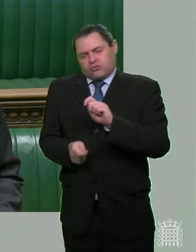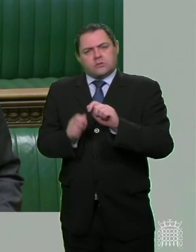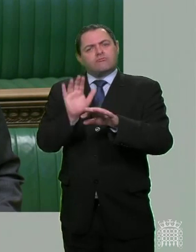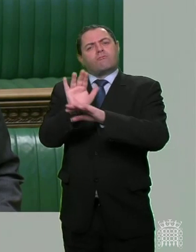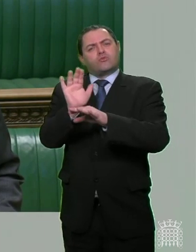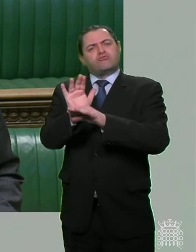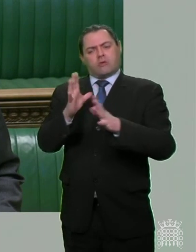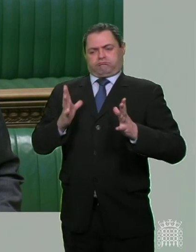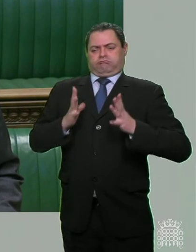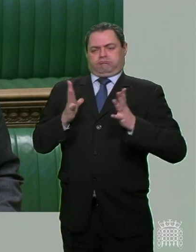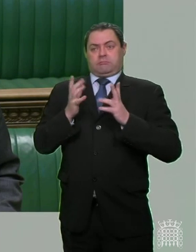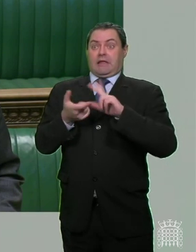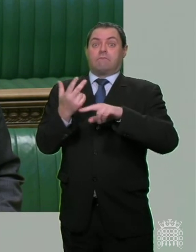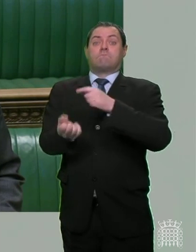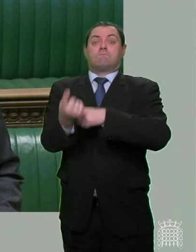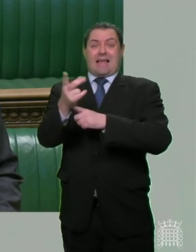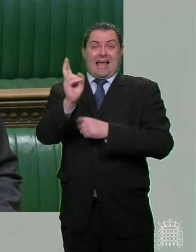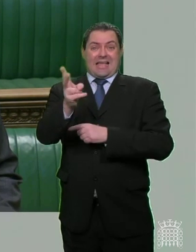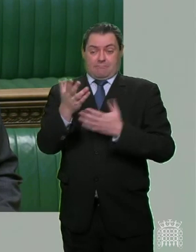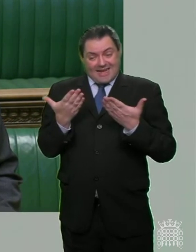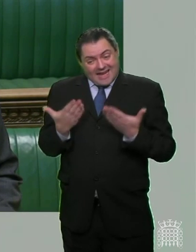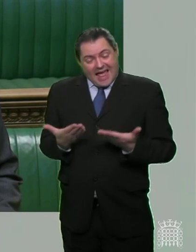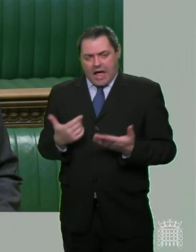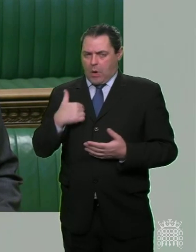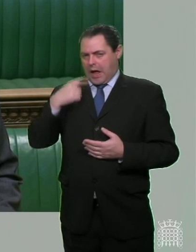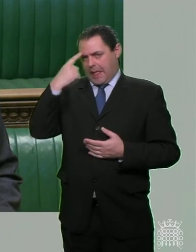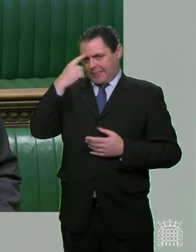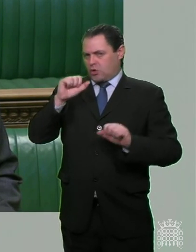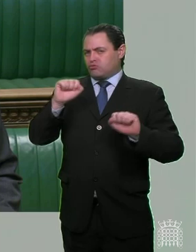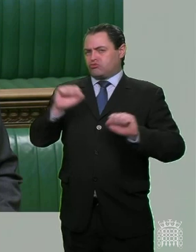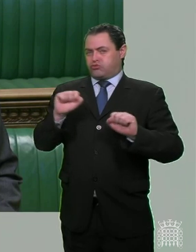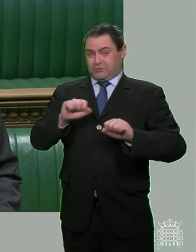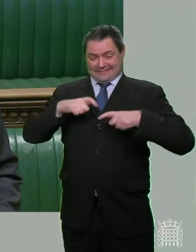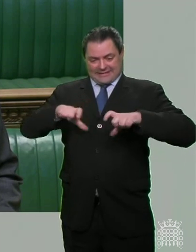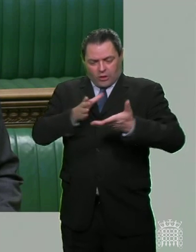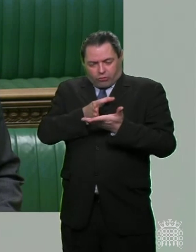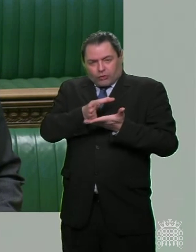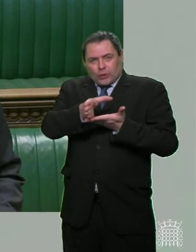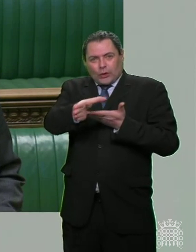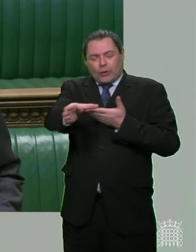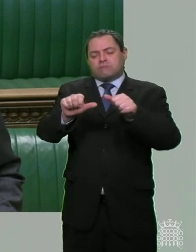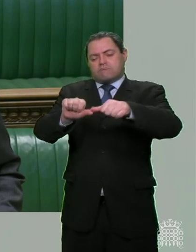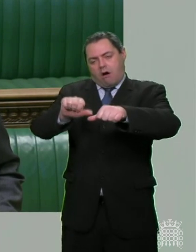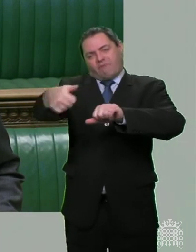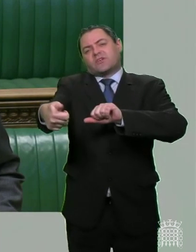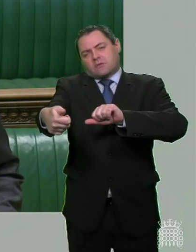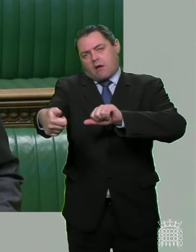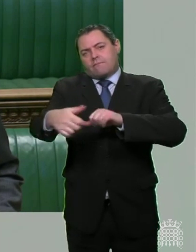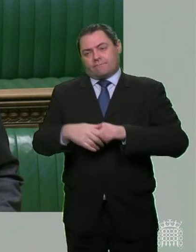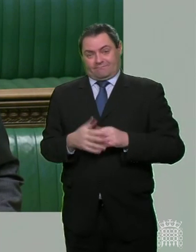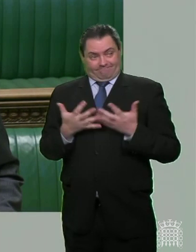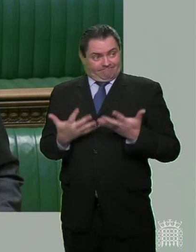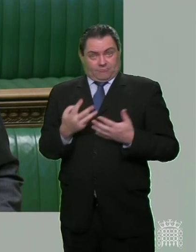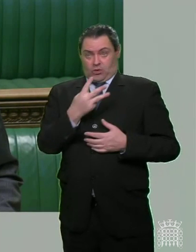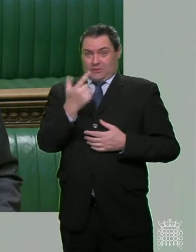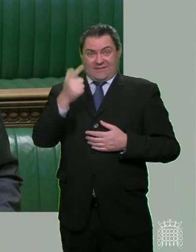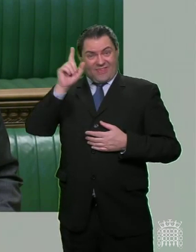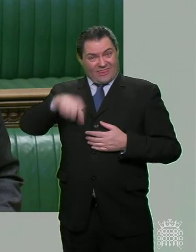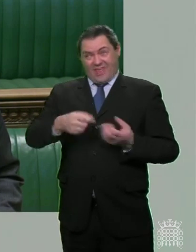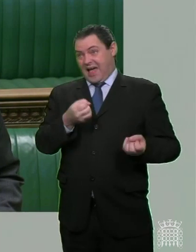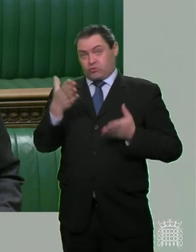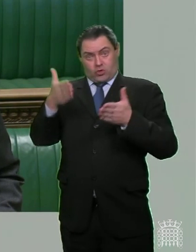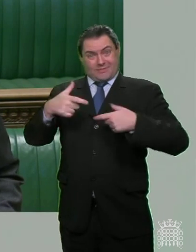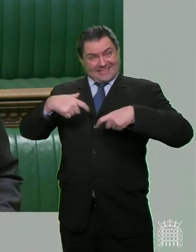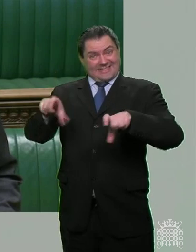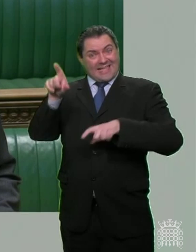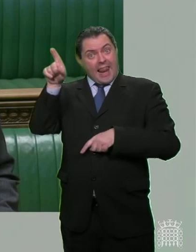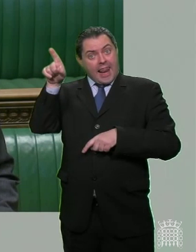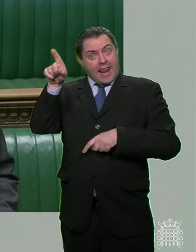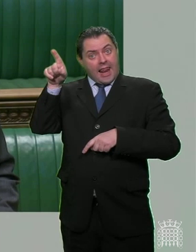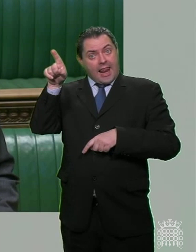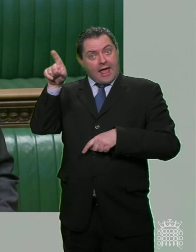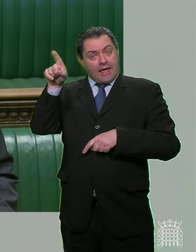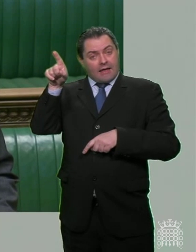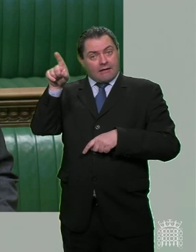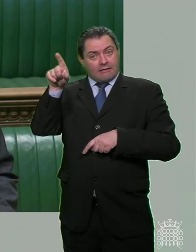I do not think that moment is now, when we are in the throes of fighting this wave of the new variant, when 37,000 people are struggling with covid in our hospitals.